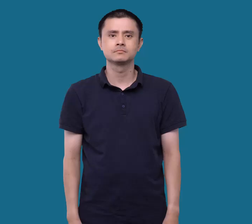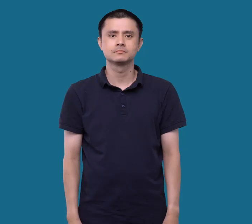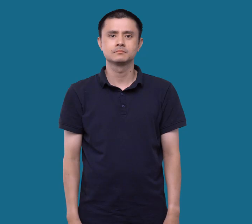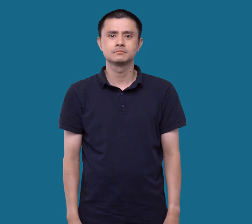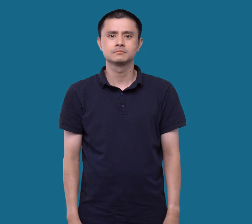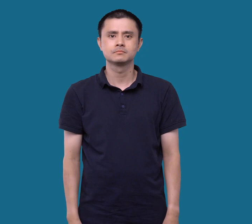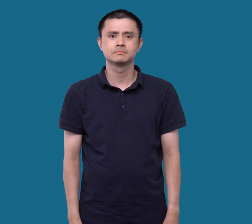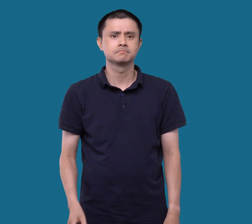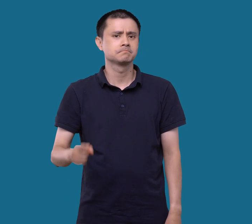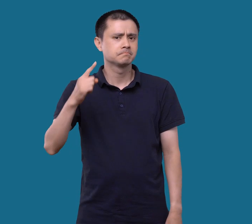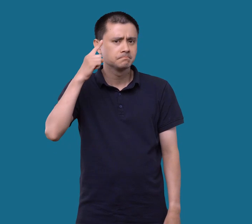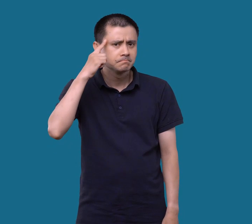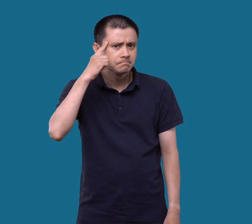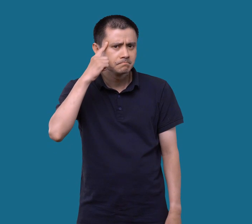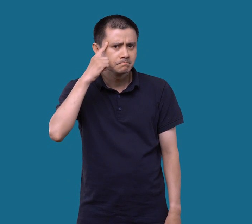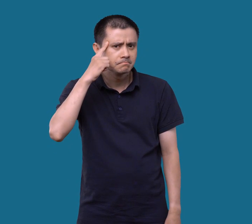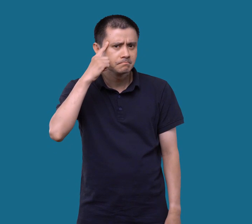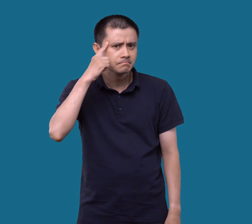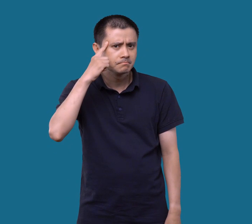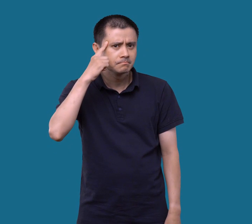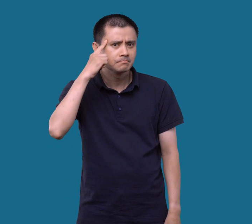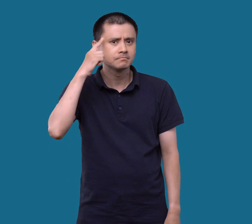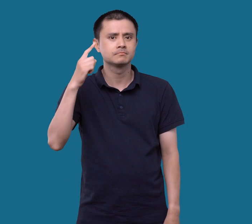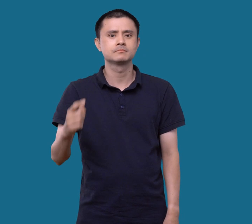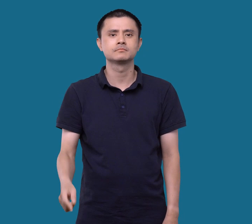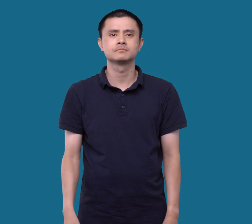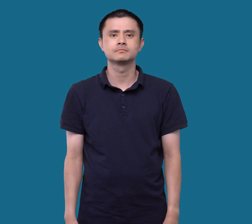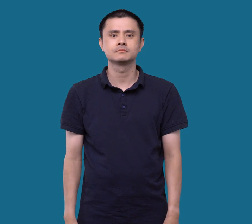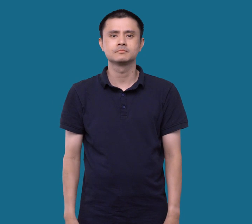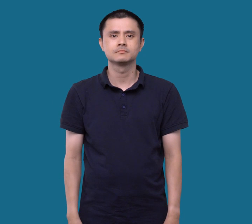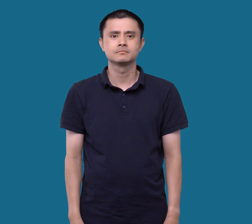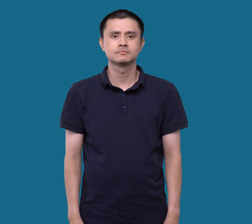nghĩ